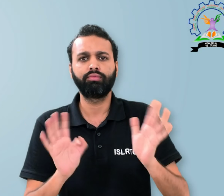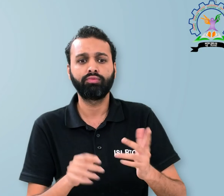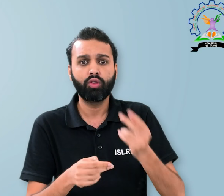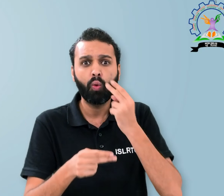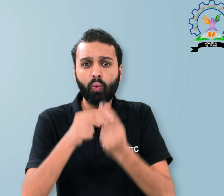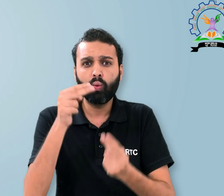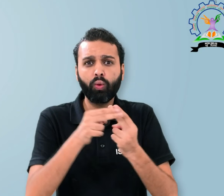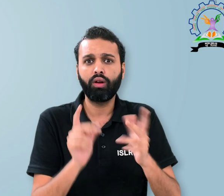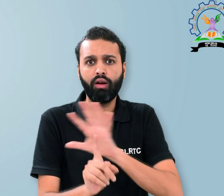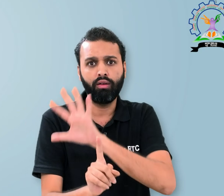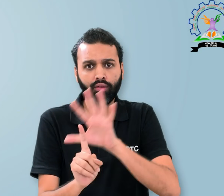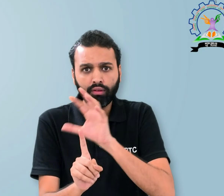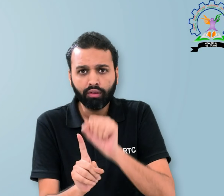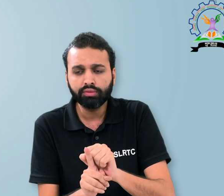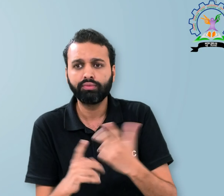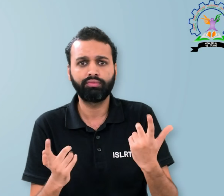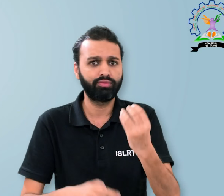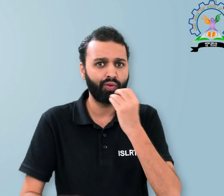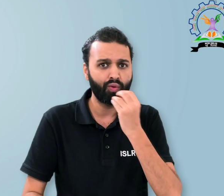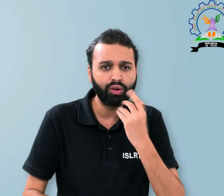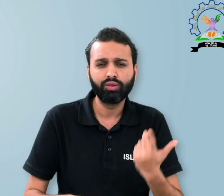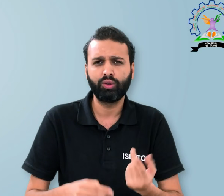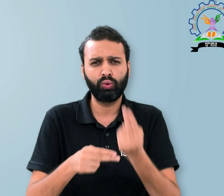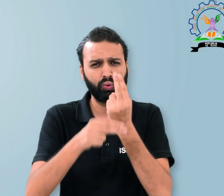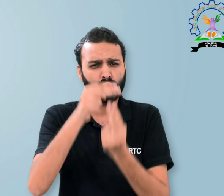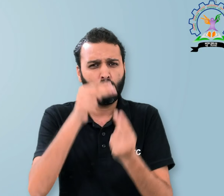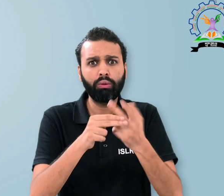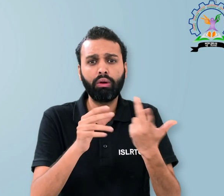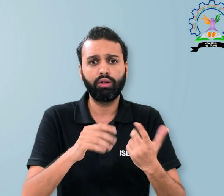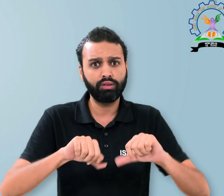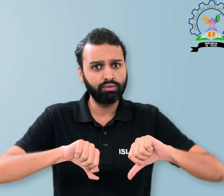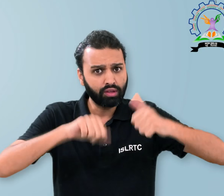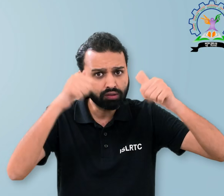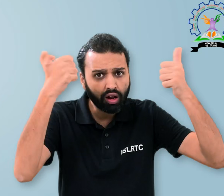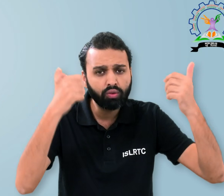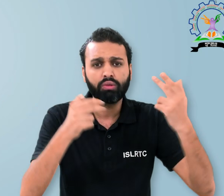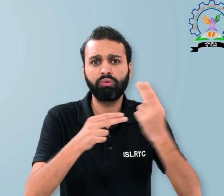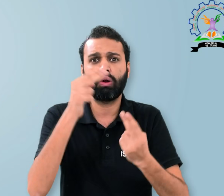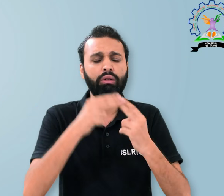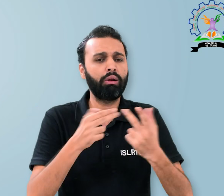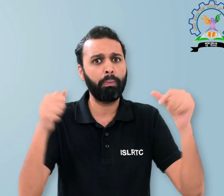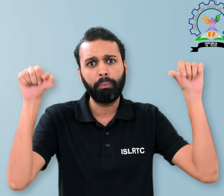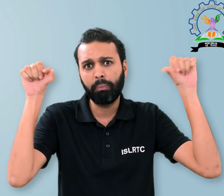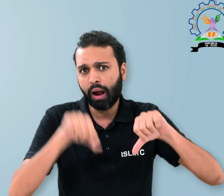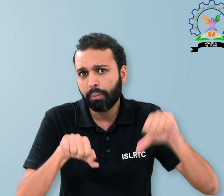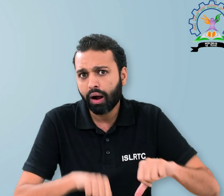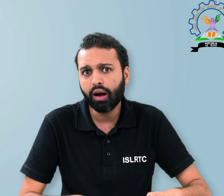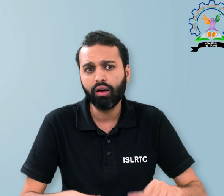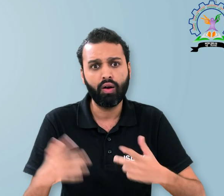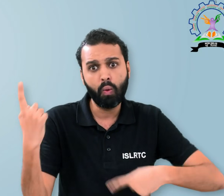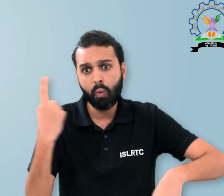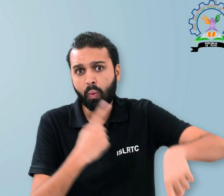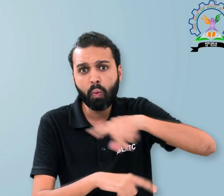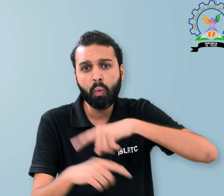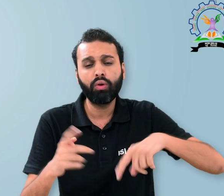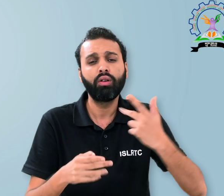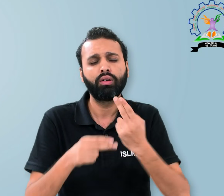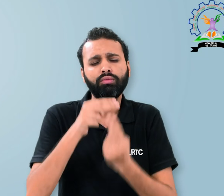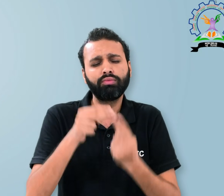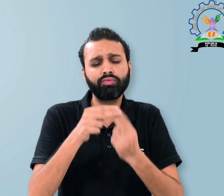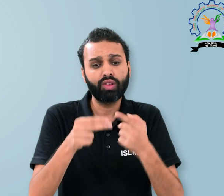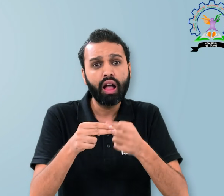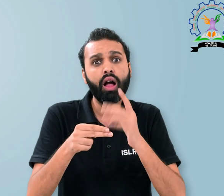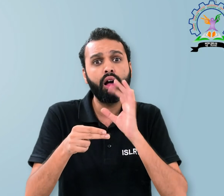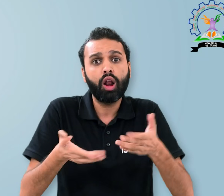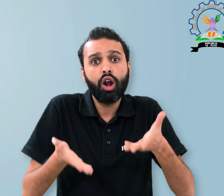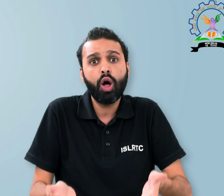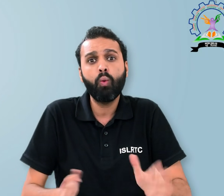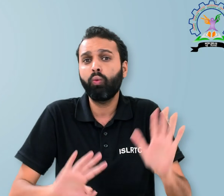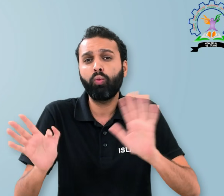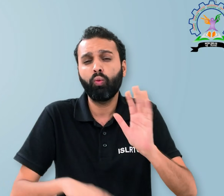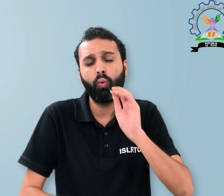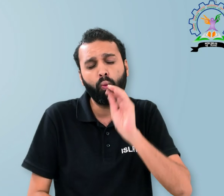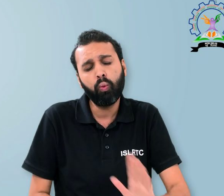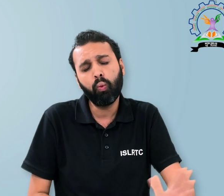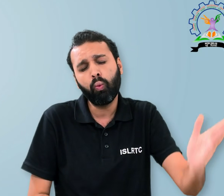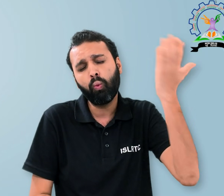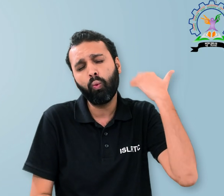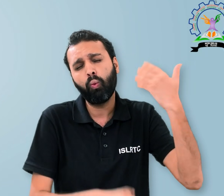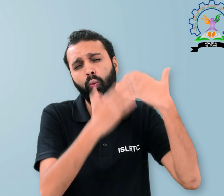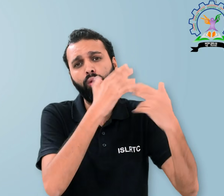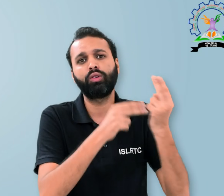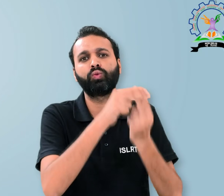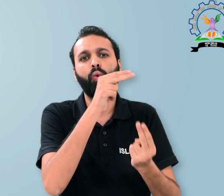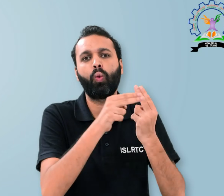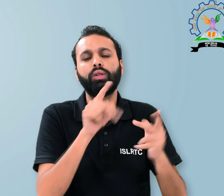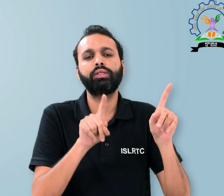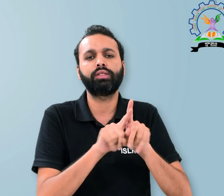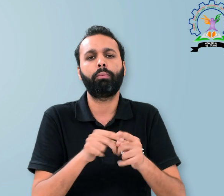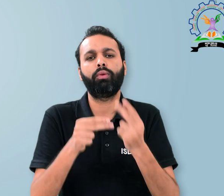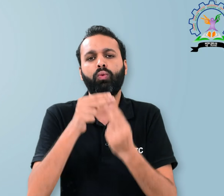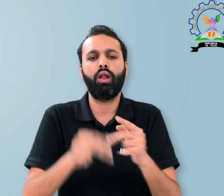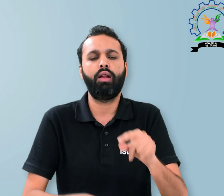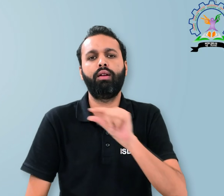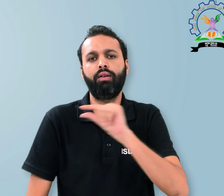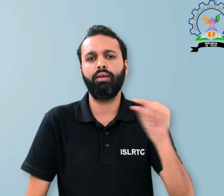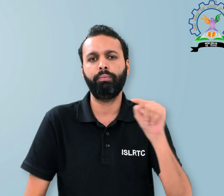Myths are an important part of many cultures and often serve to convey moral lessons, cultural values, and beliefs.